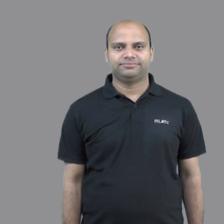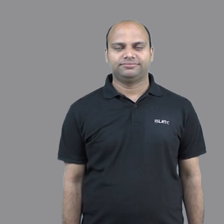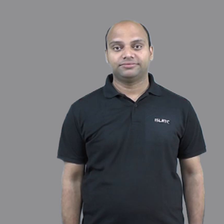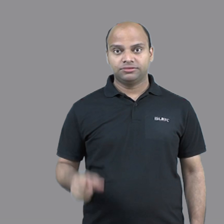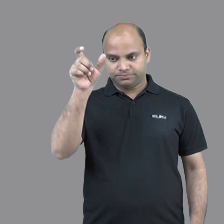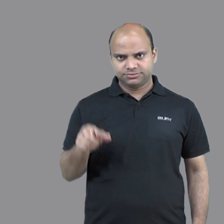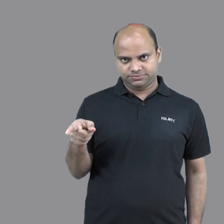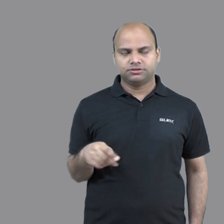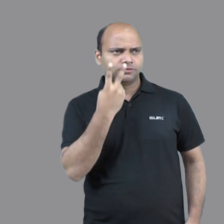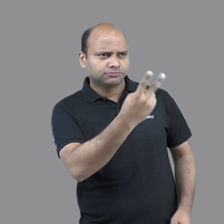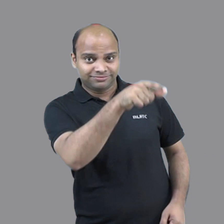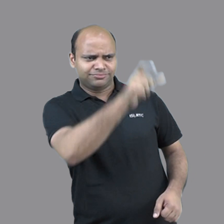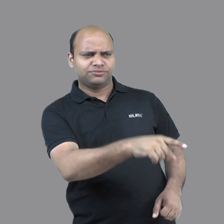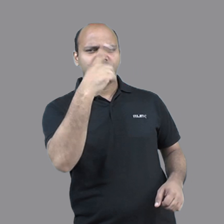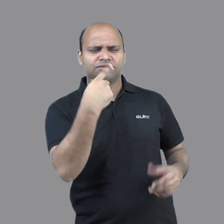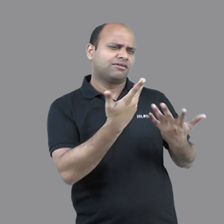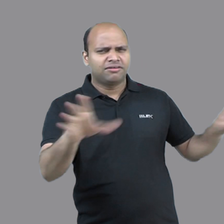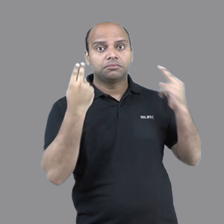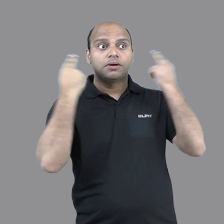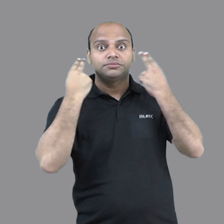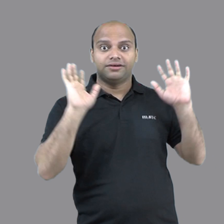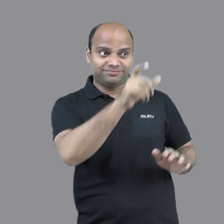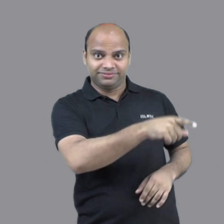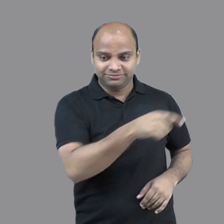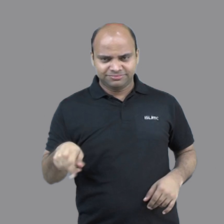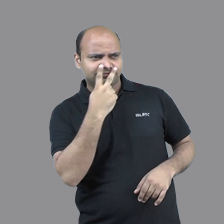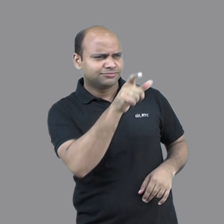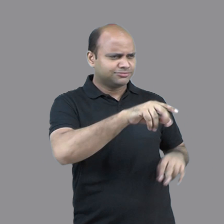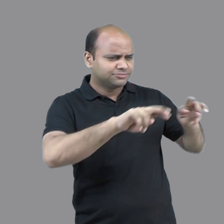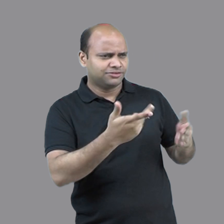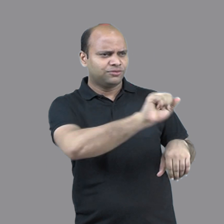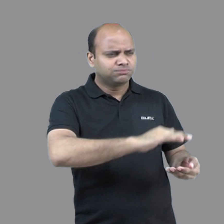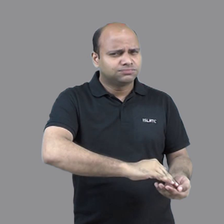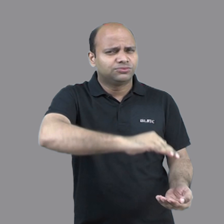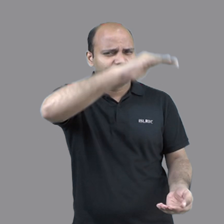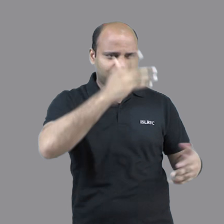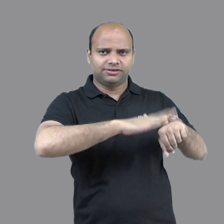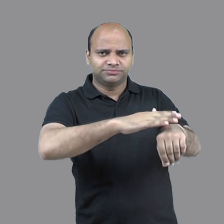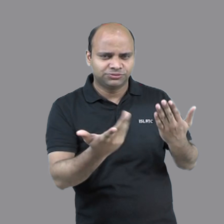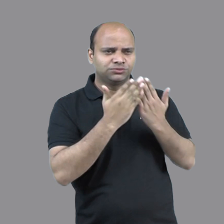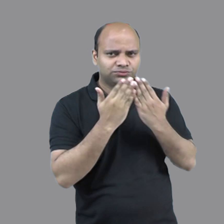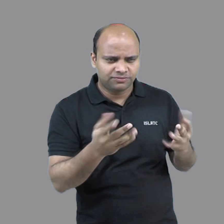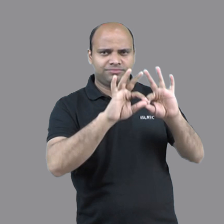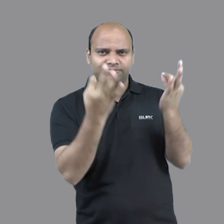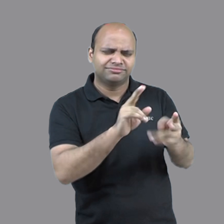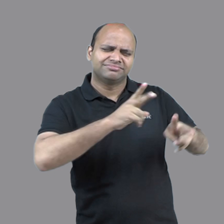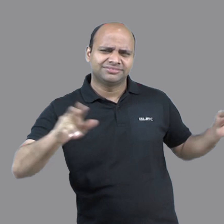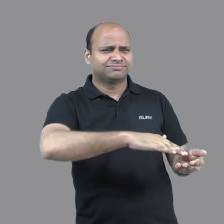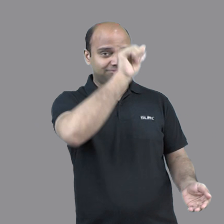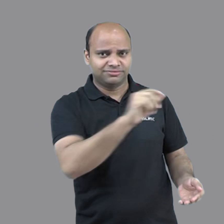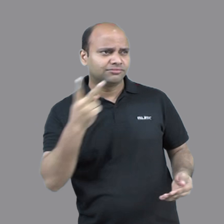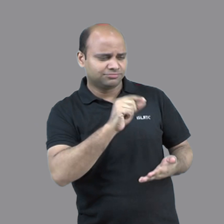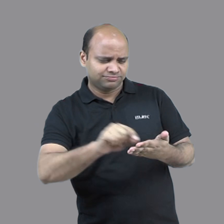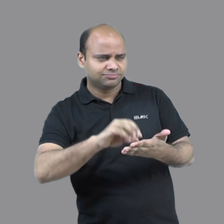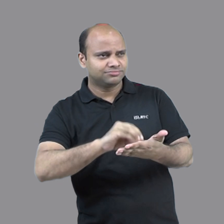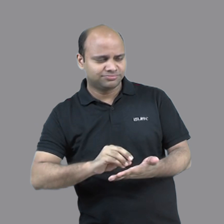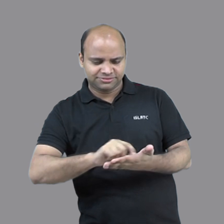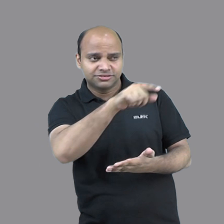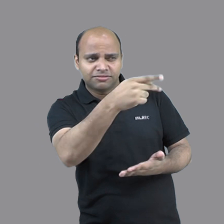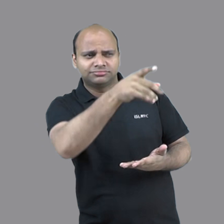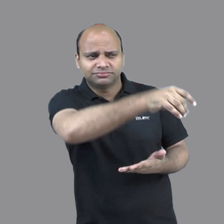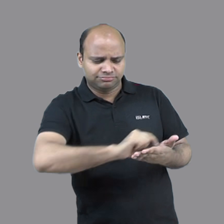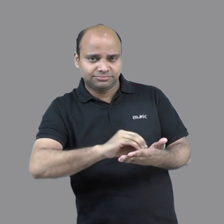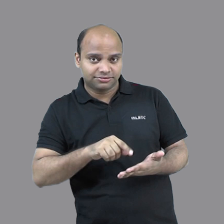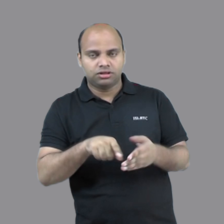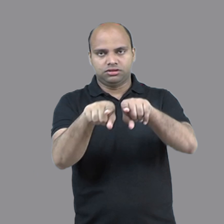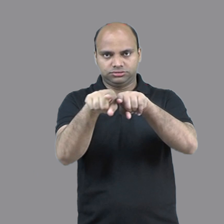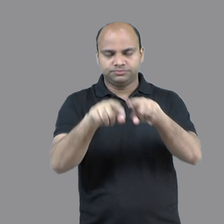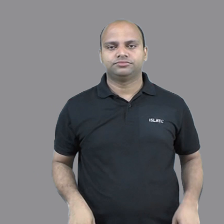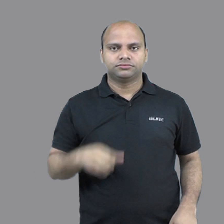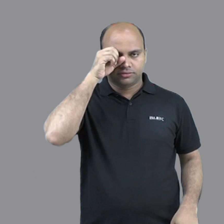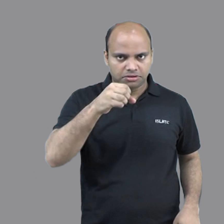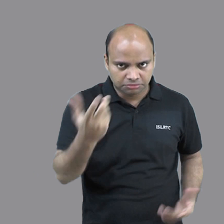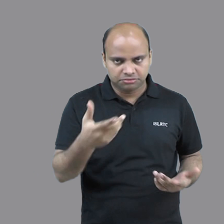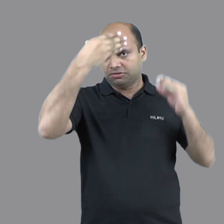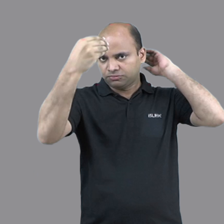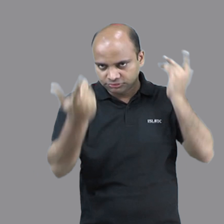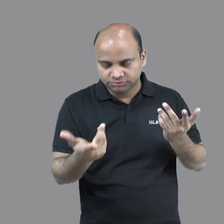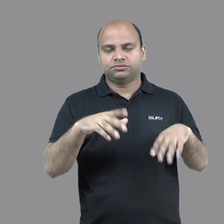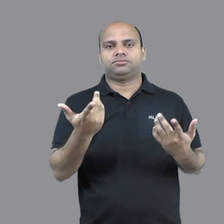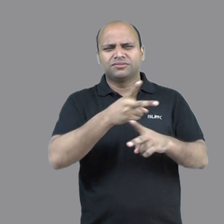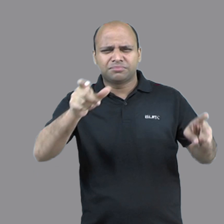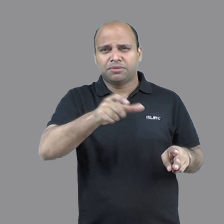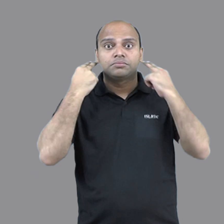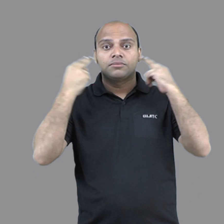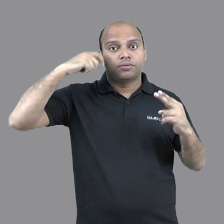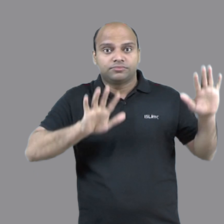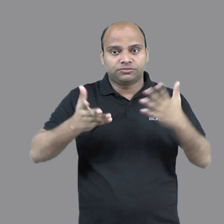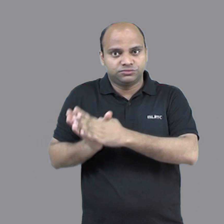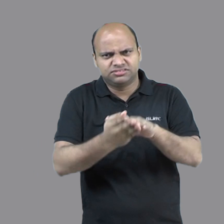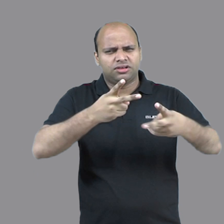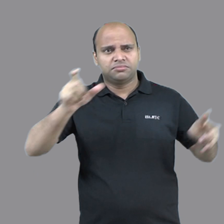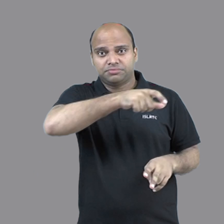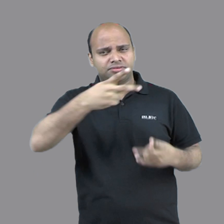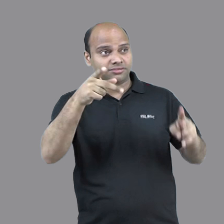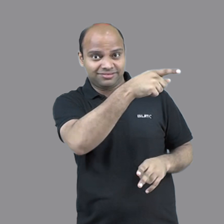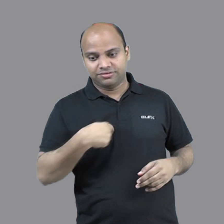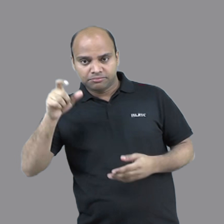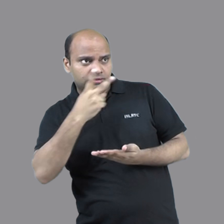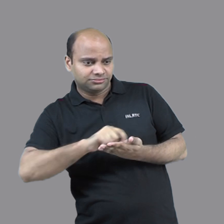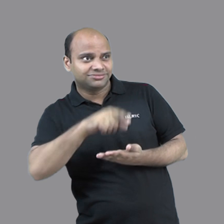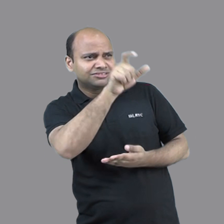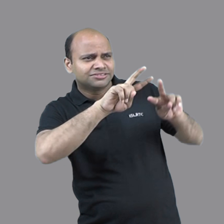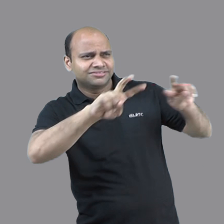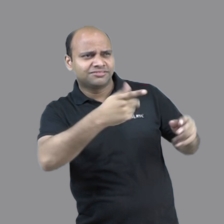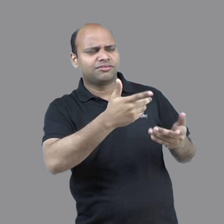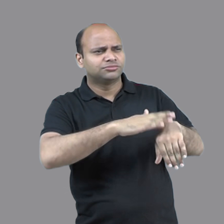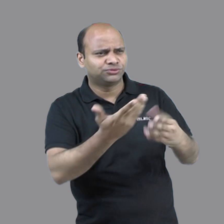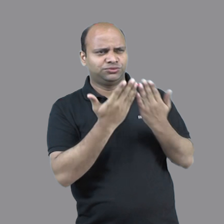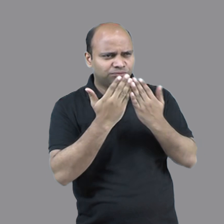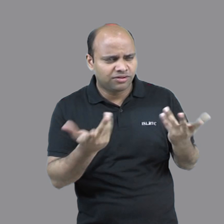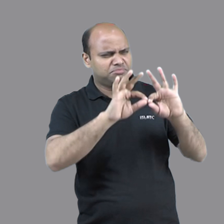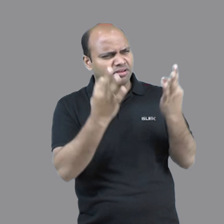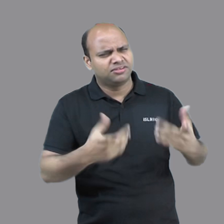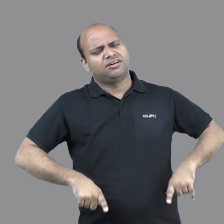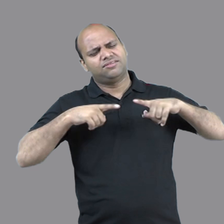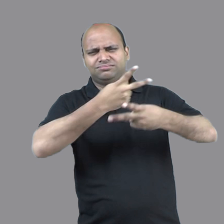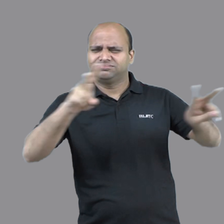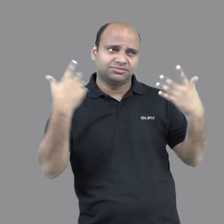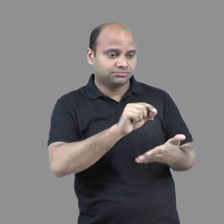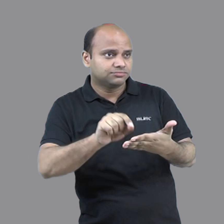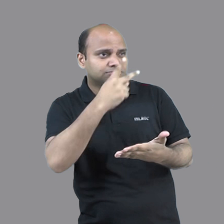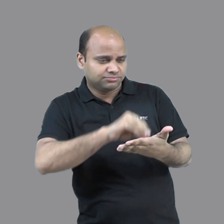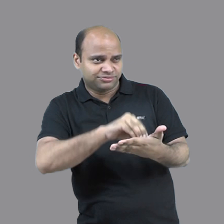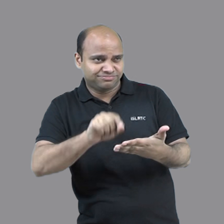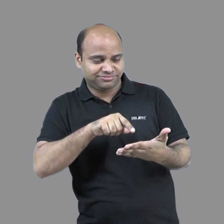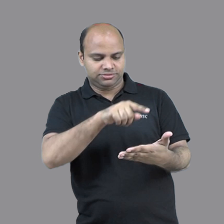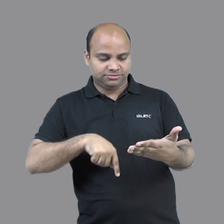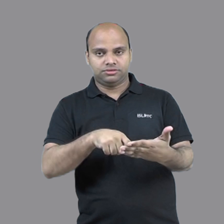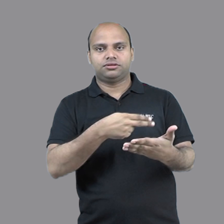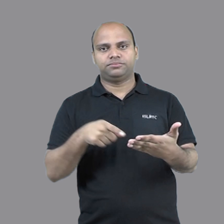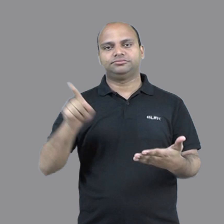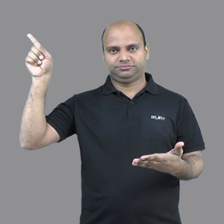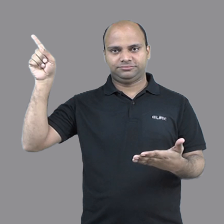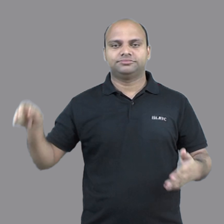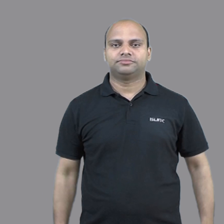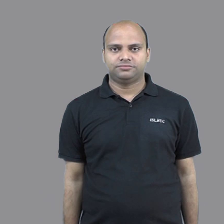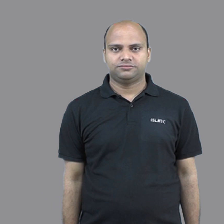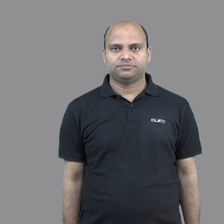Biography